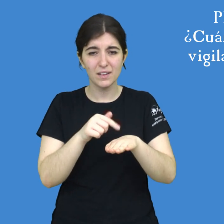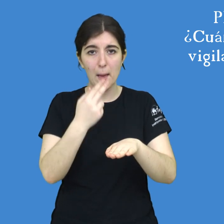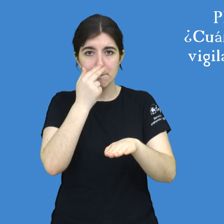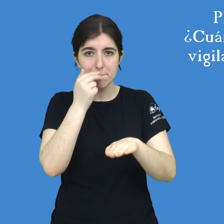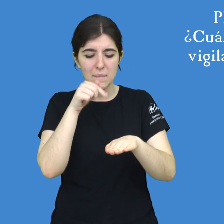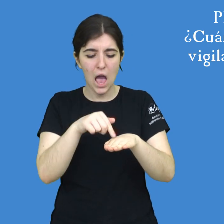pie